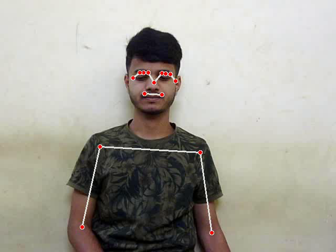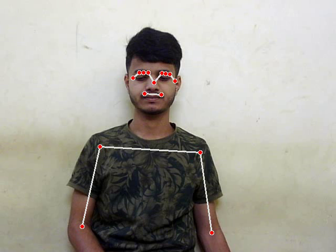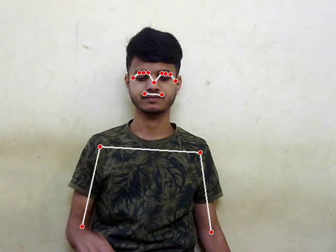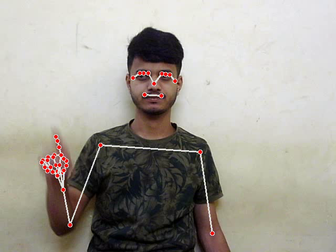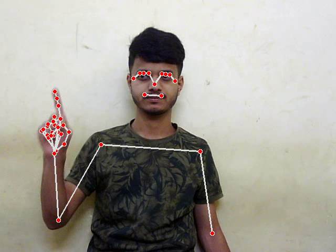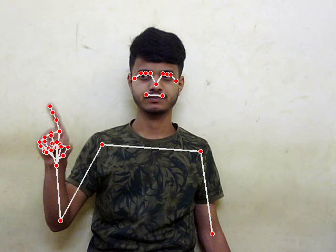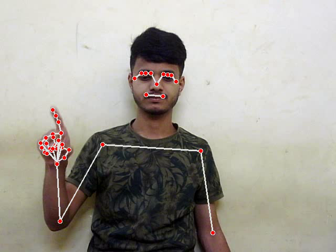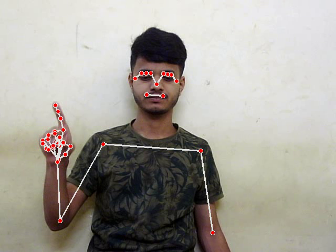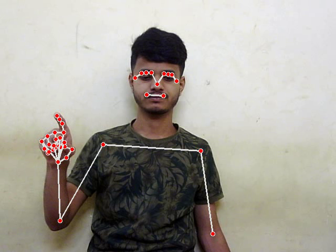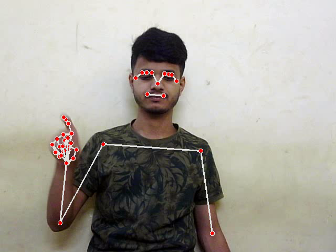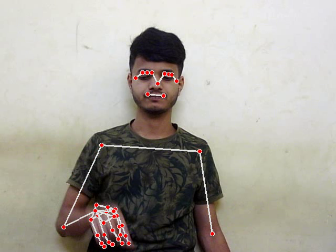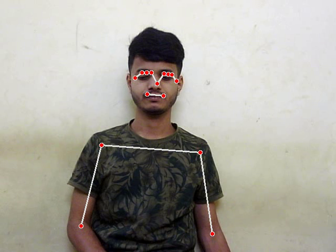need